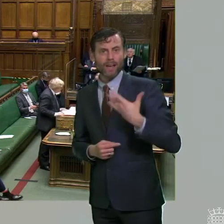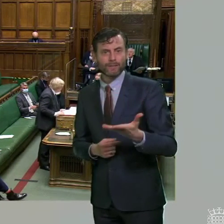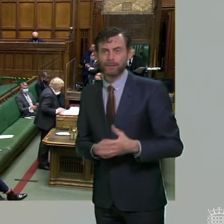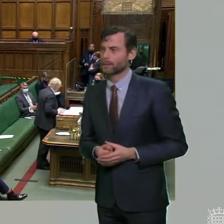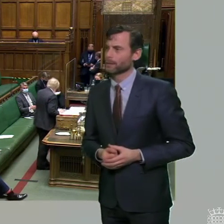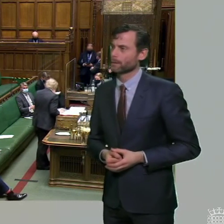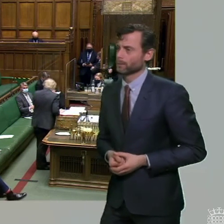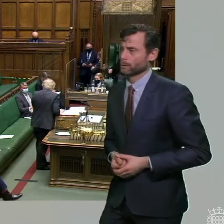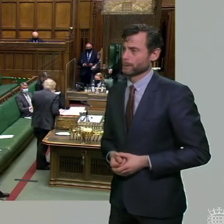The sympathies of the whole House